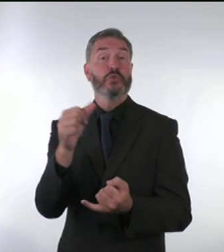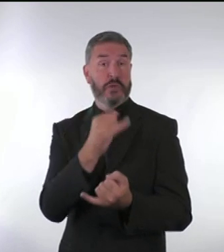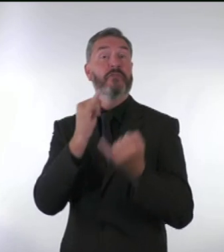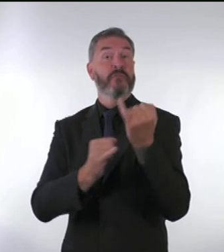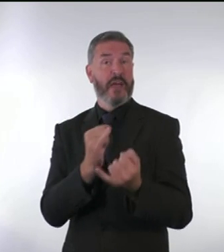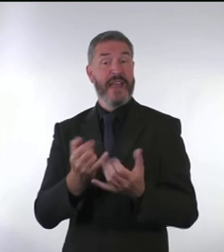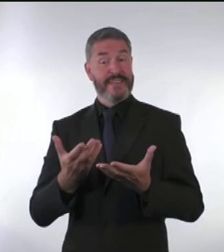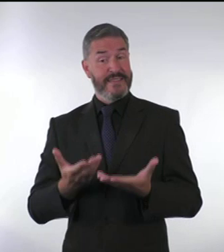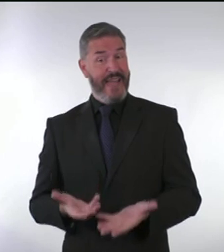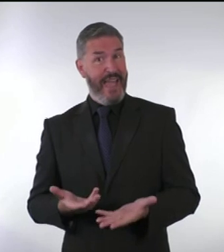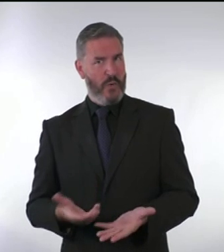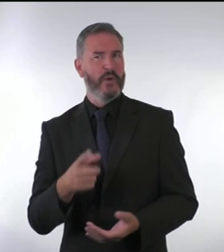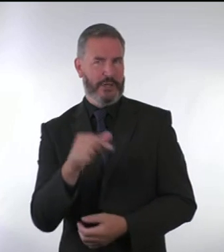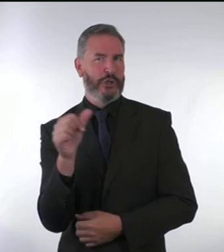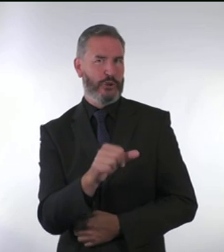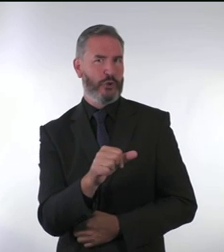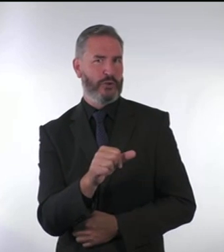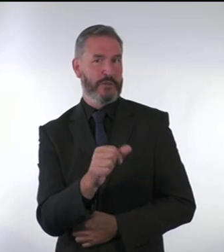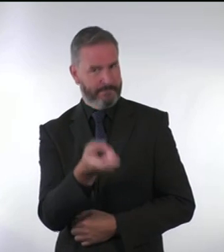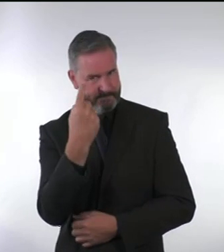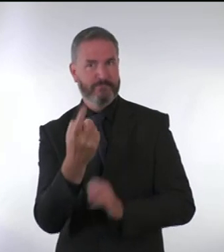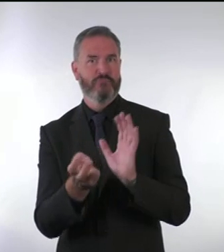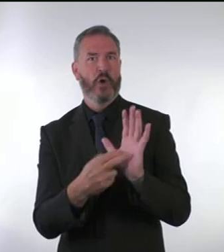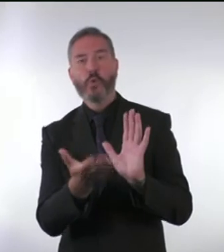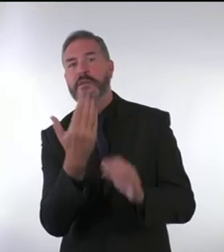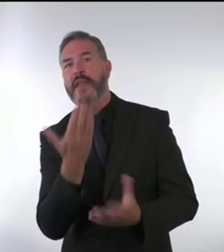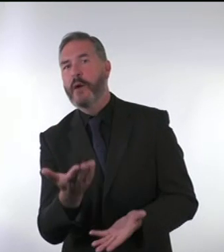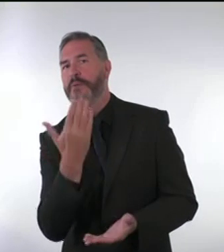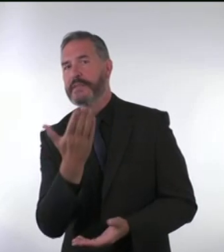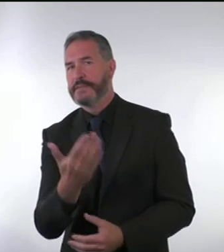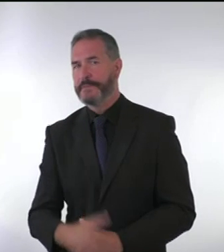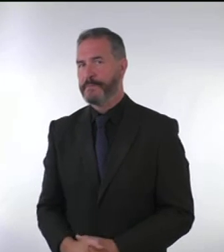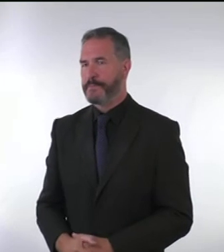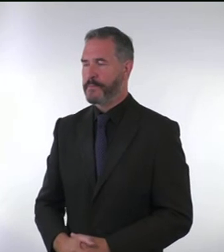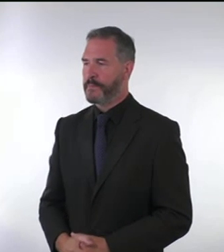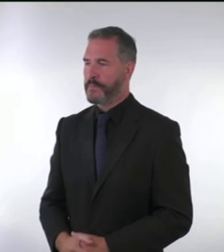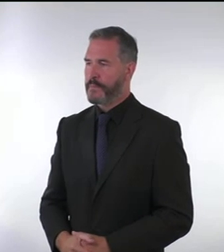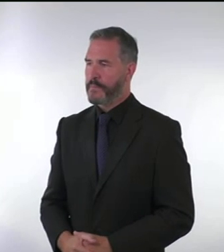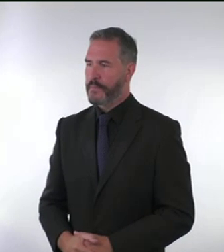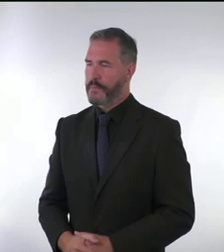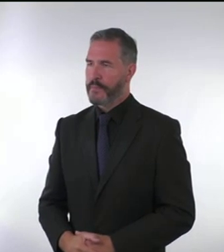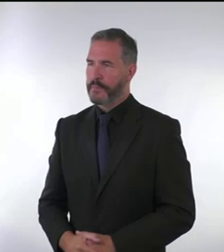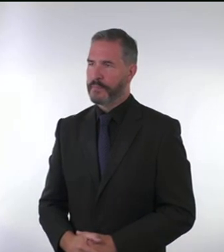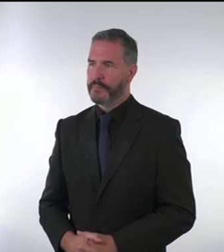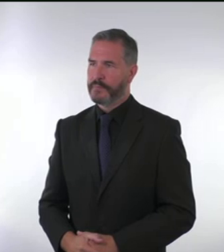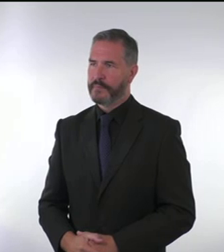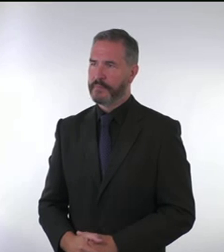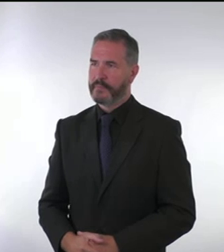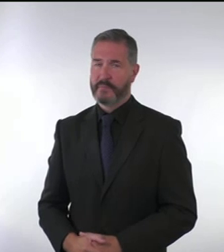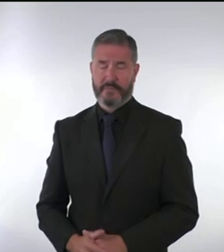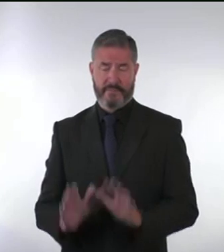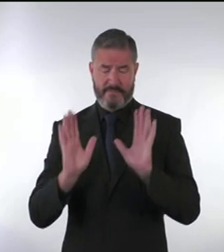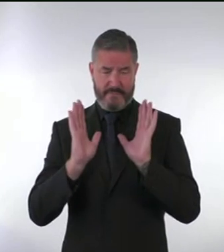If he did so, now is the time for him to set the record straight.